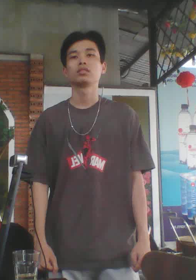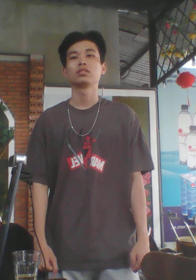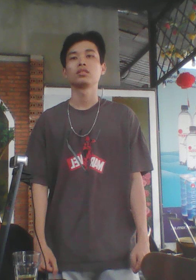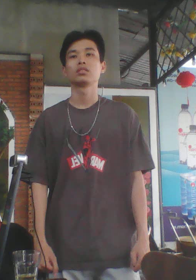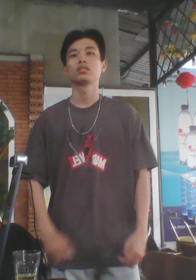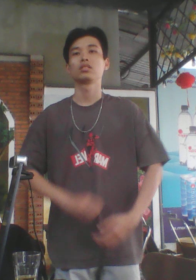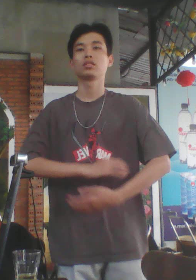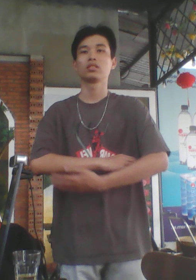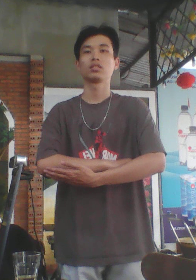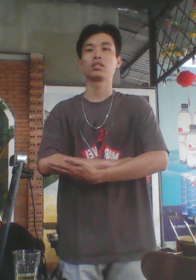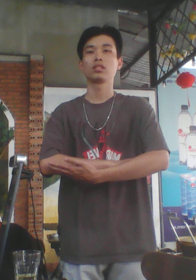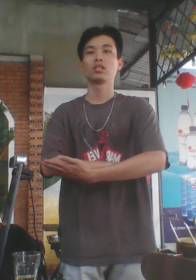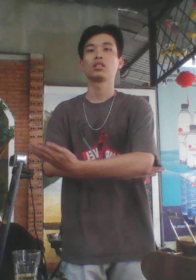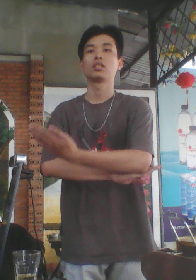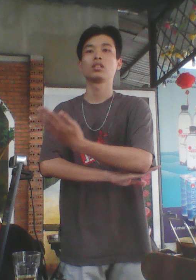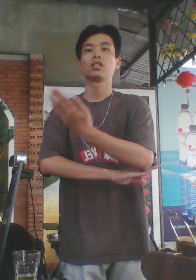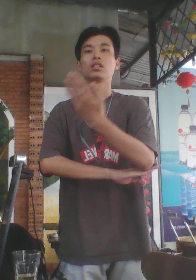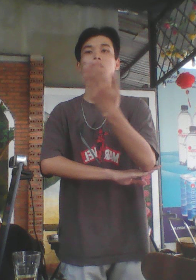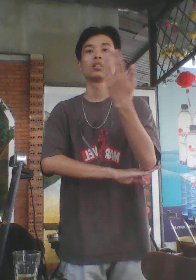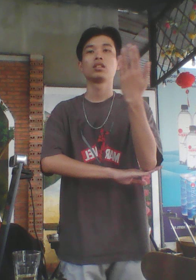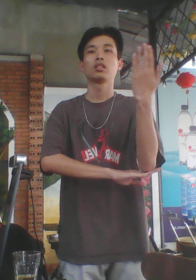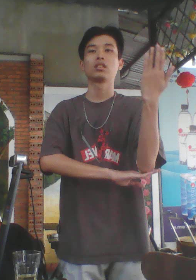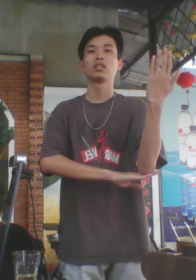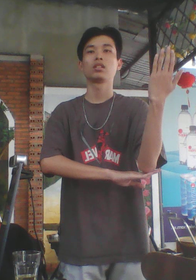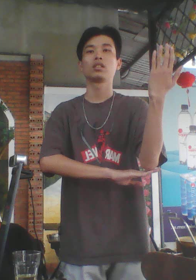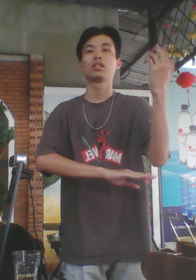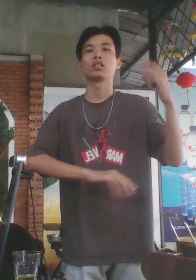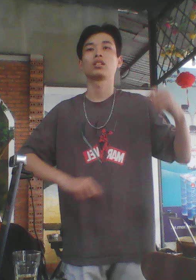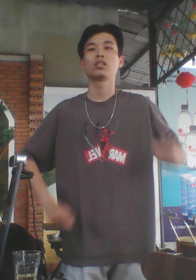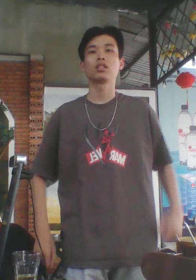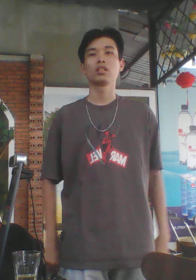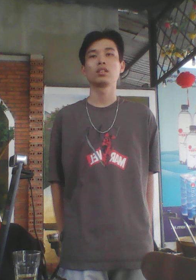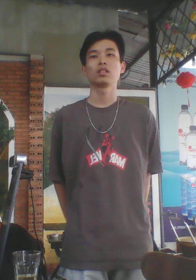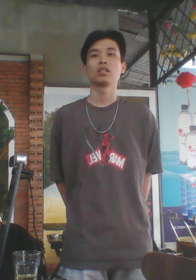buoi sang